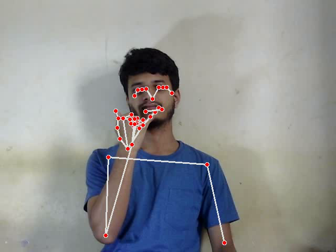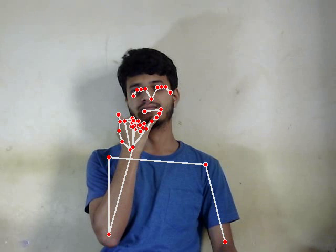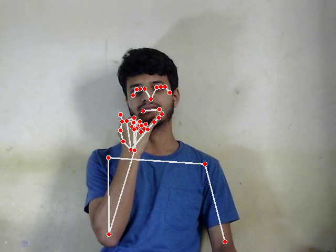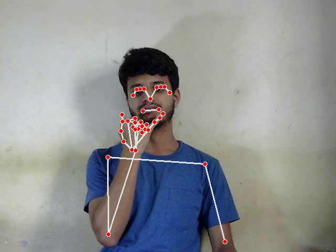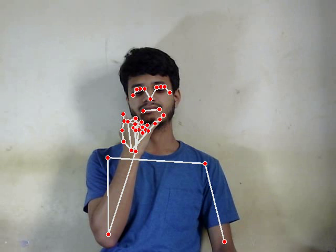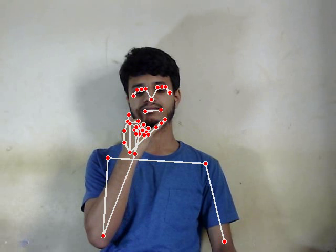wrong